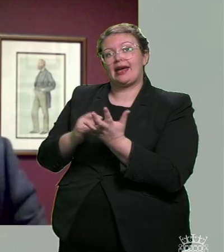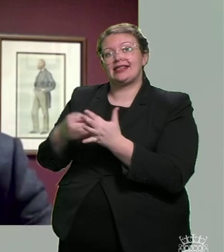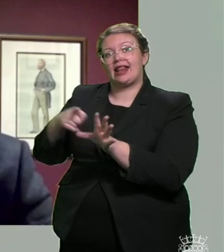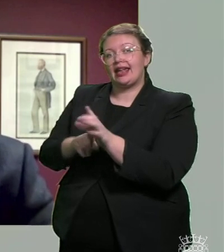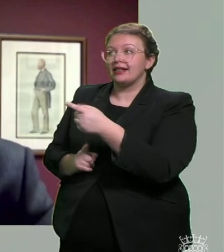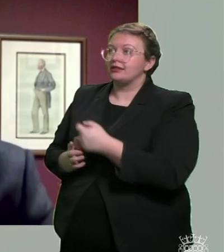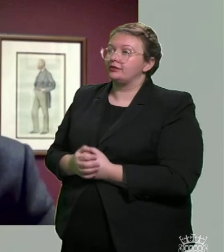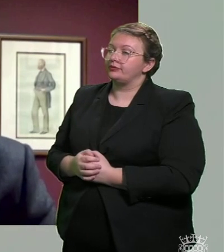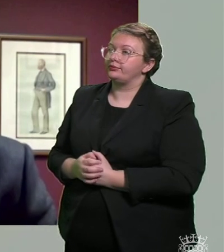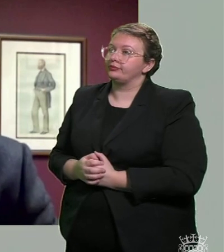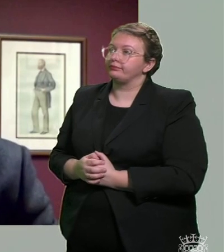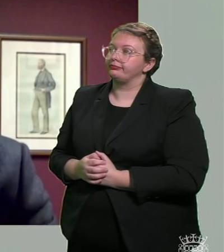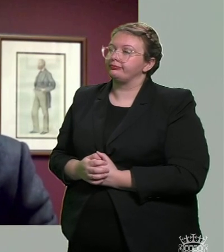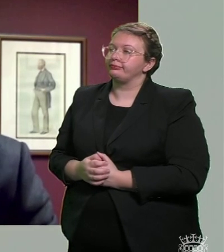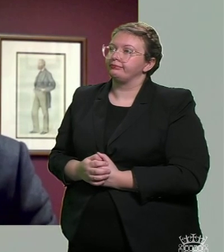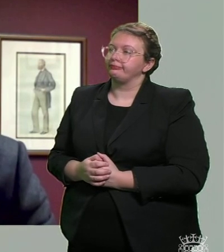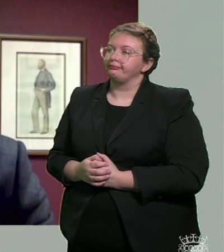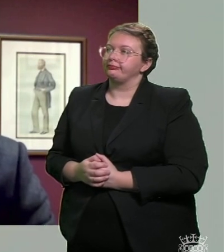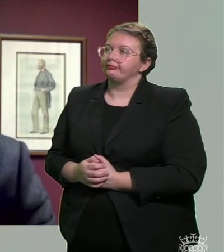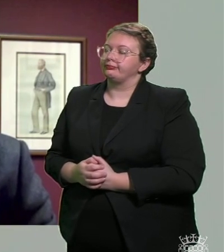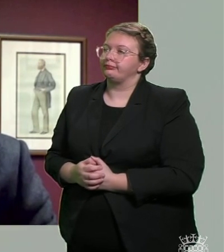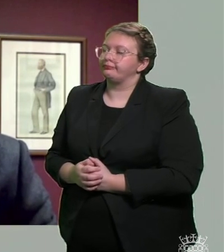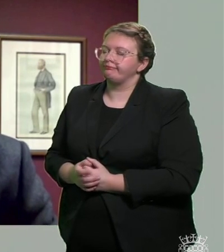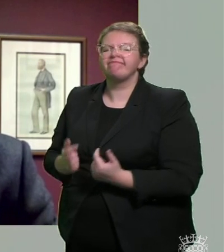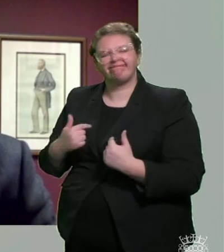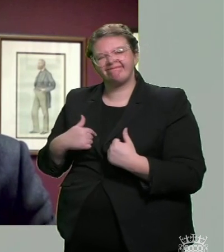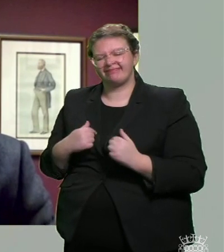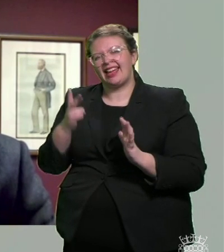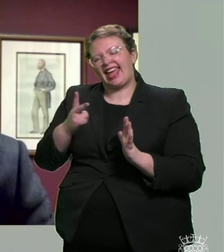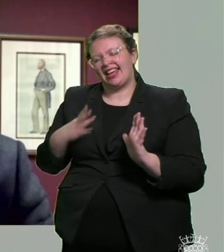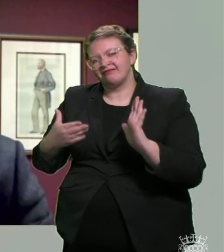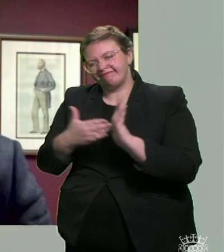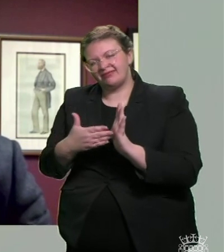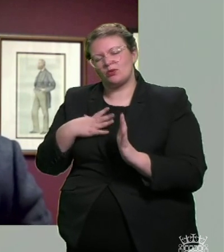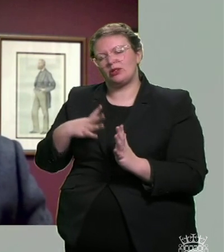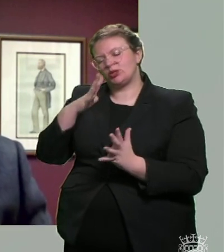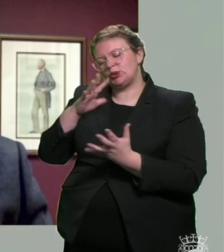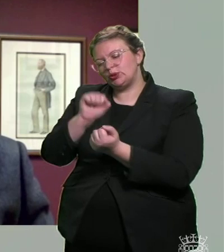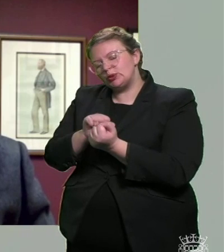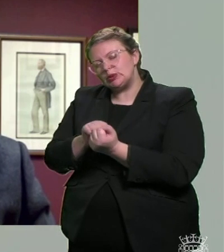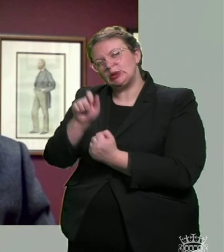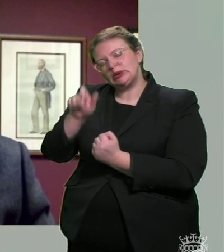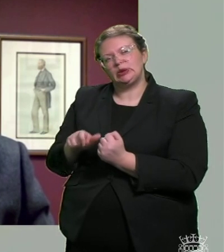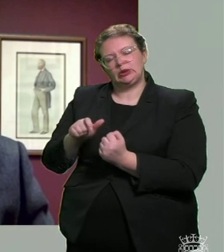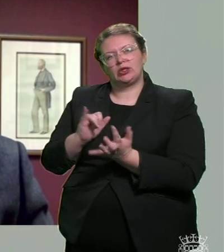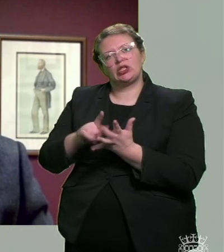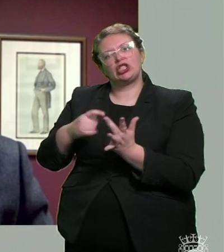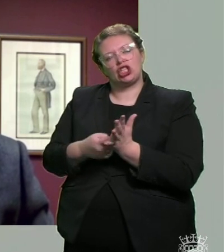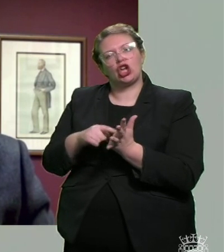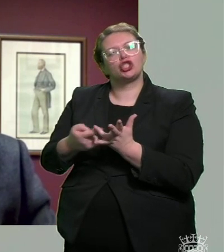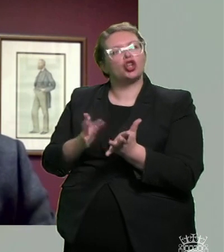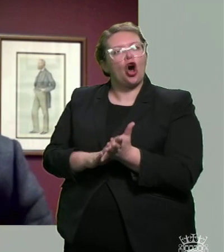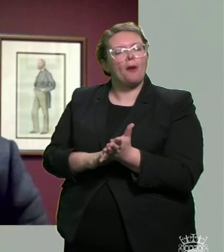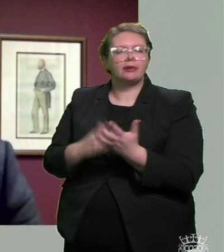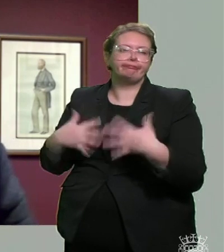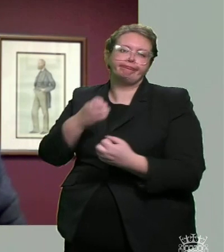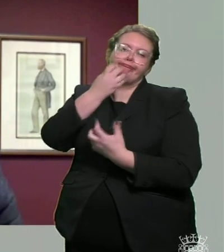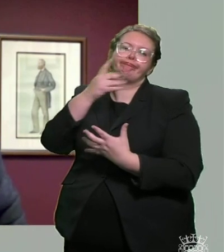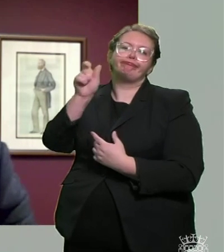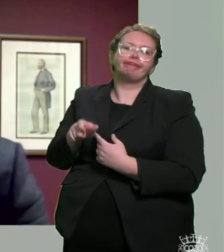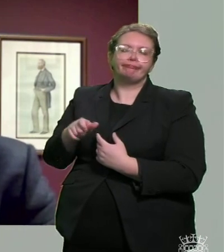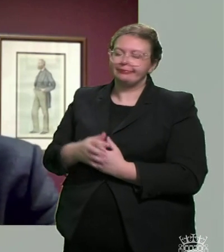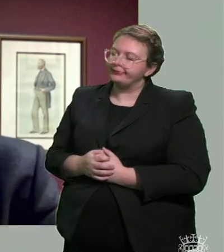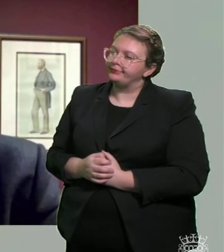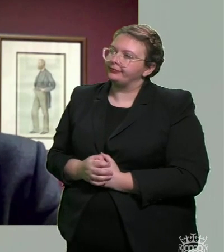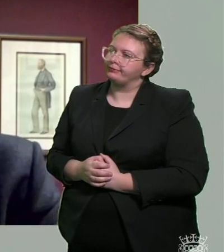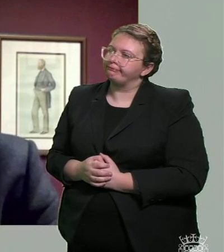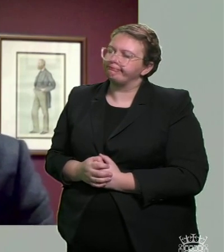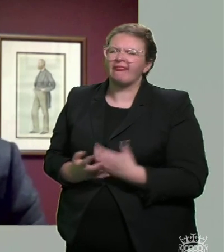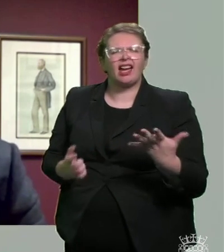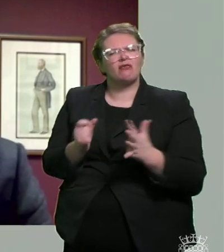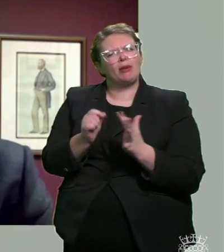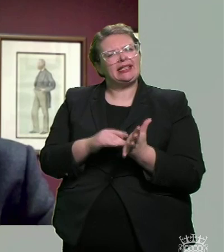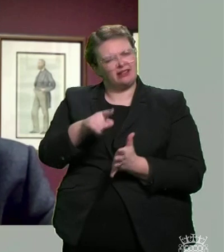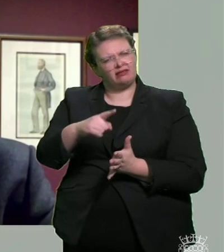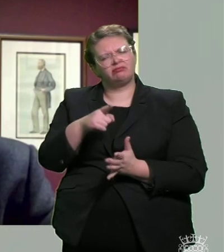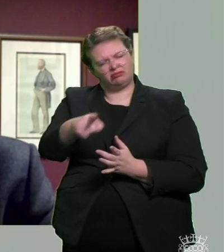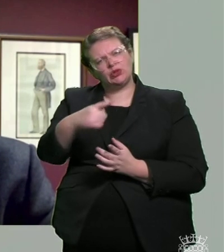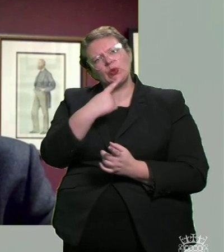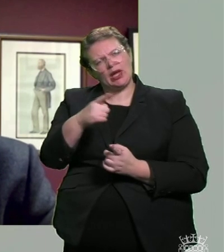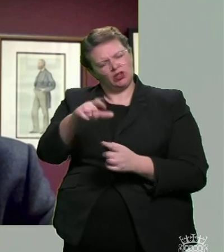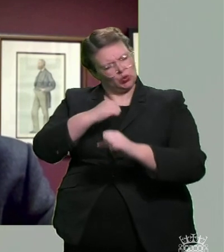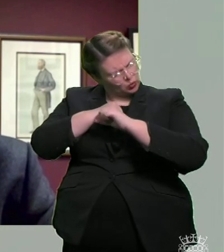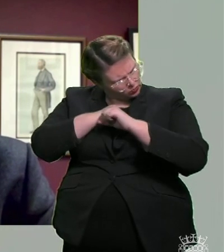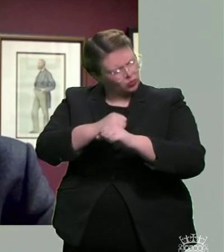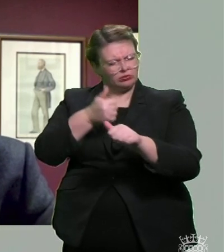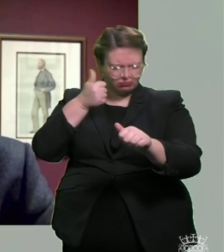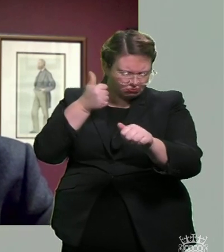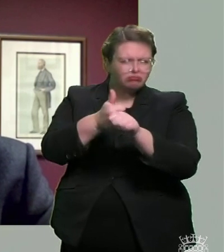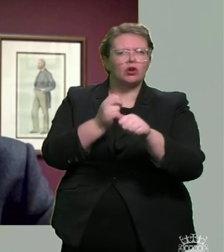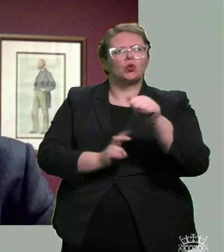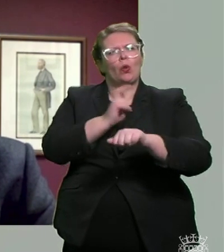May I, too, express condolences to the family of Captain Sir Tom Moore, an inspirational and wonderful gentleman?Prime Minister, you say that your commitment to Northern Ireland is “unshakeable”.